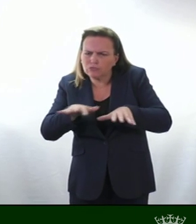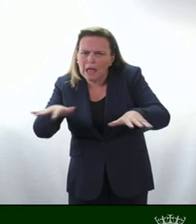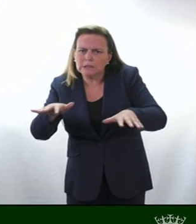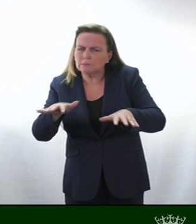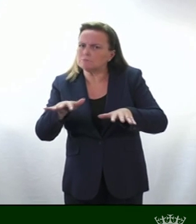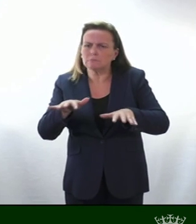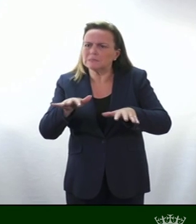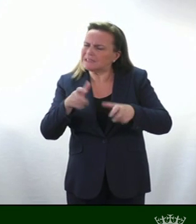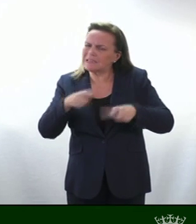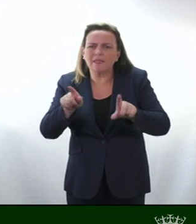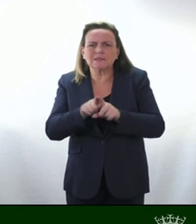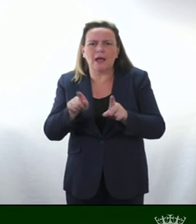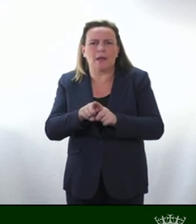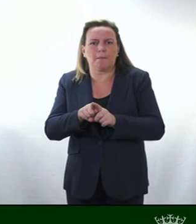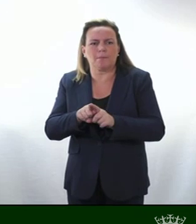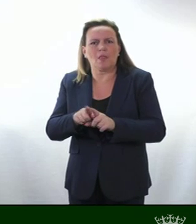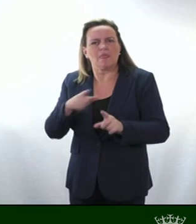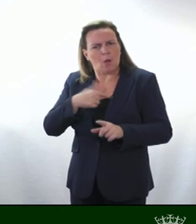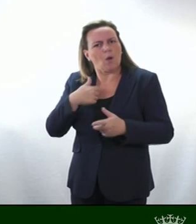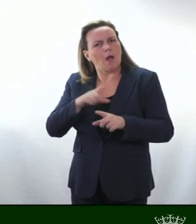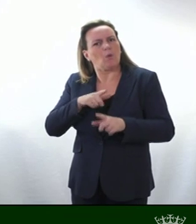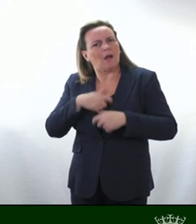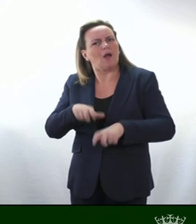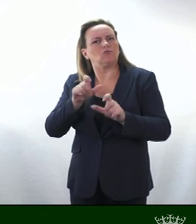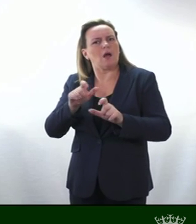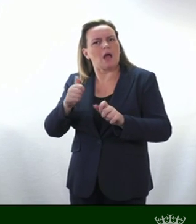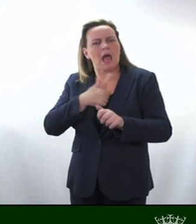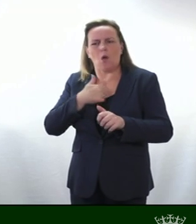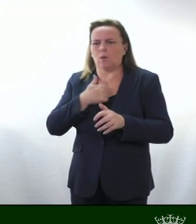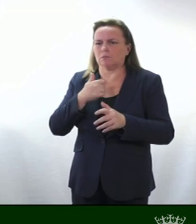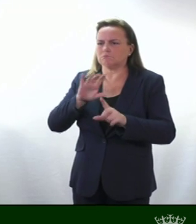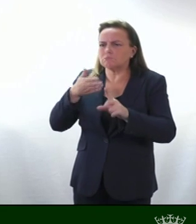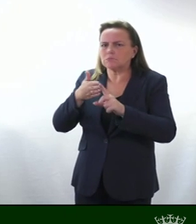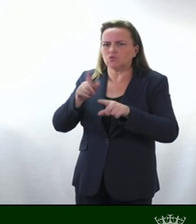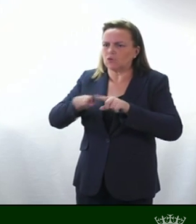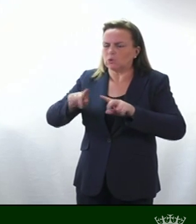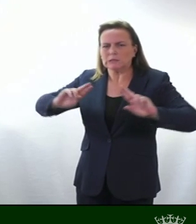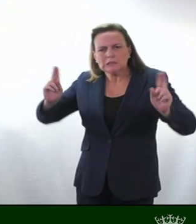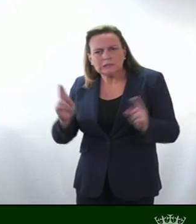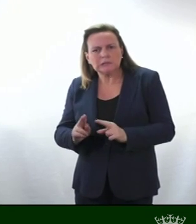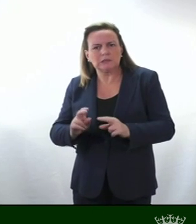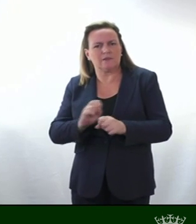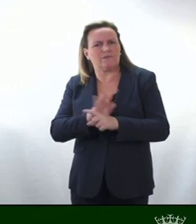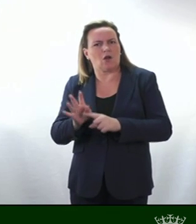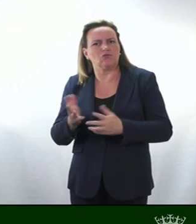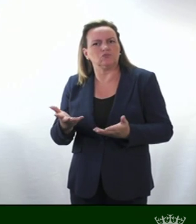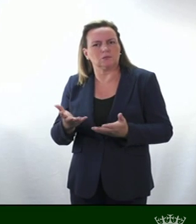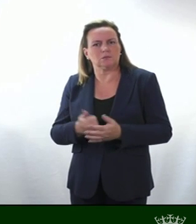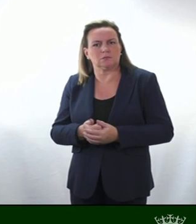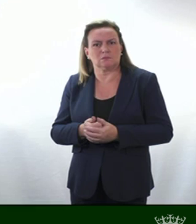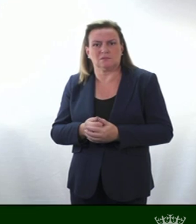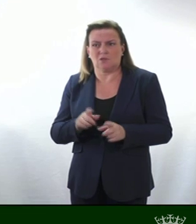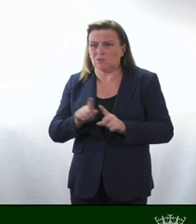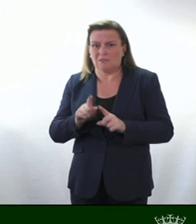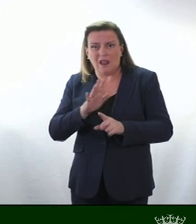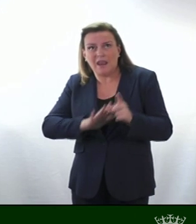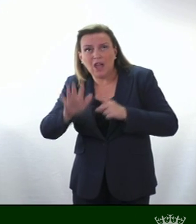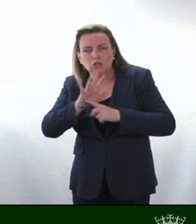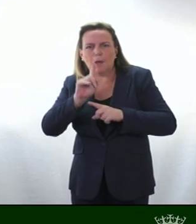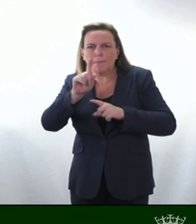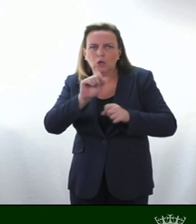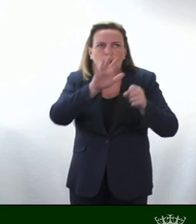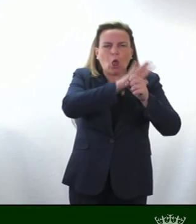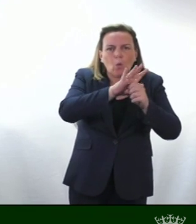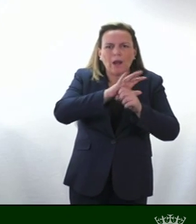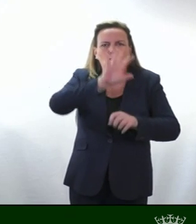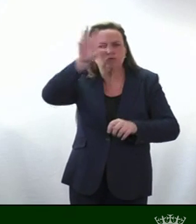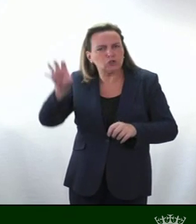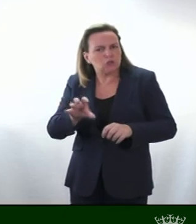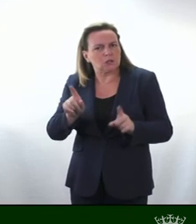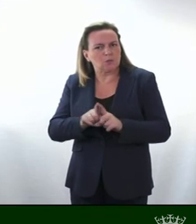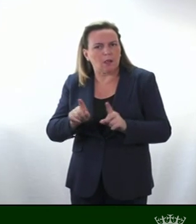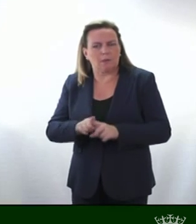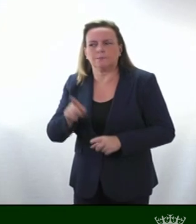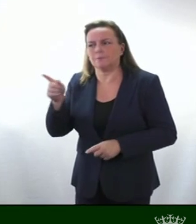That is why we continue with our package to suppress the virus not just nationally, but locally and regionally.